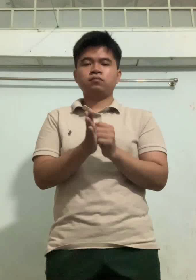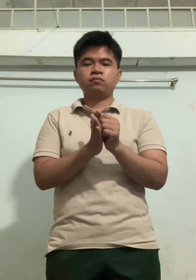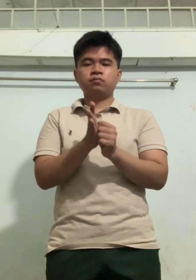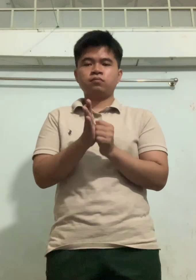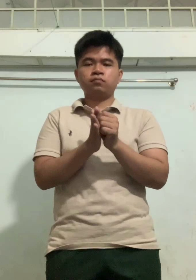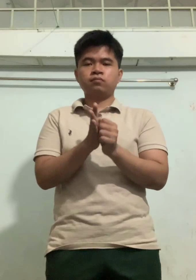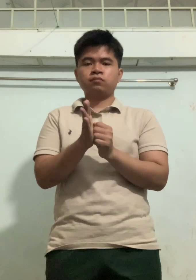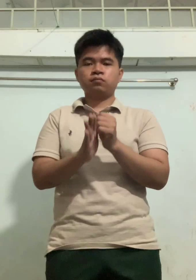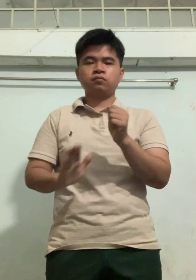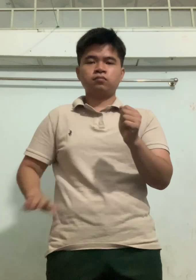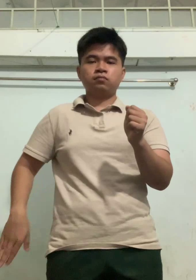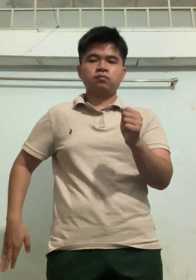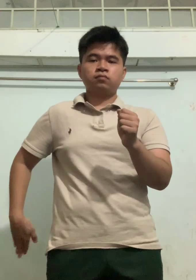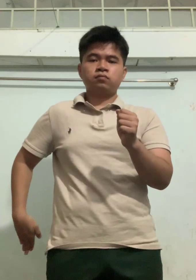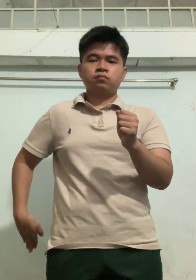thang sau